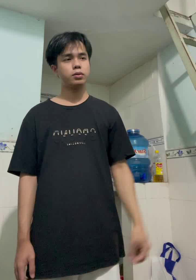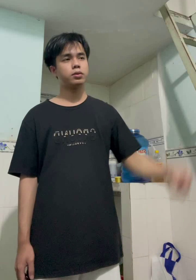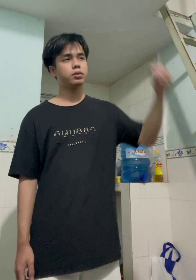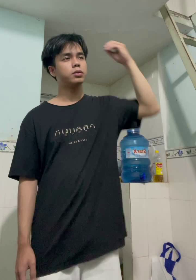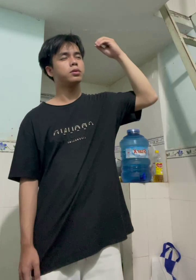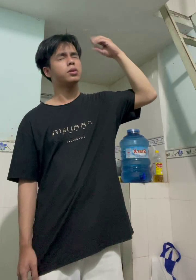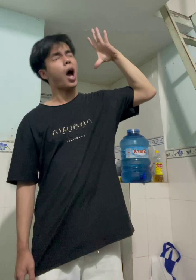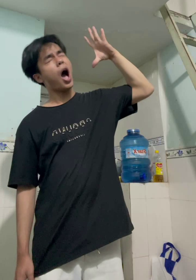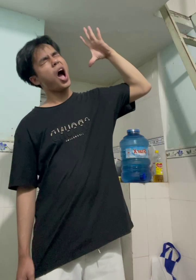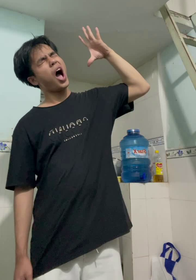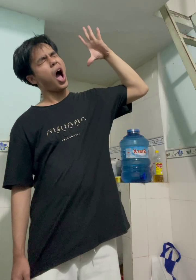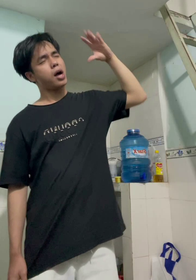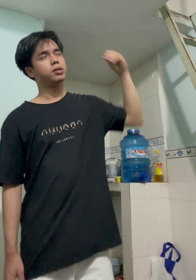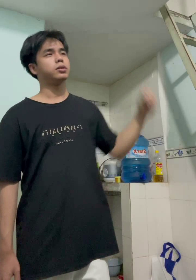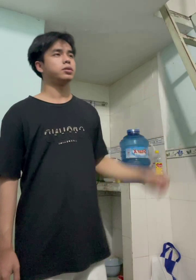troi nang